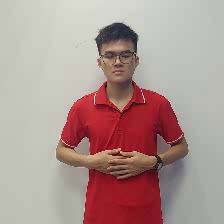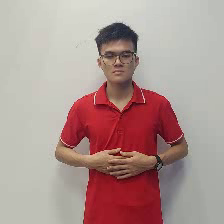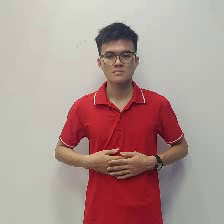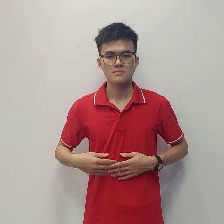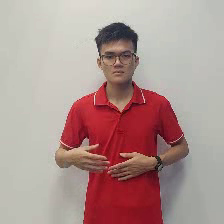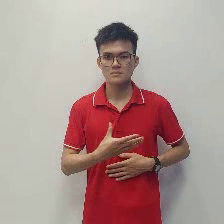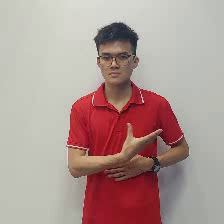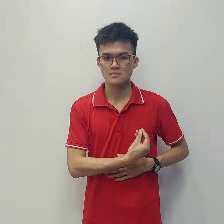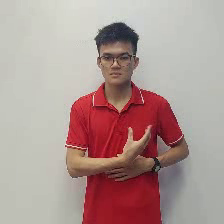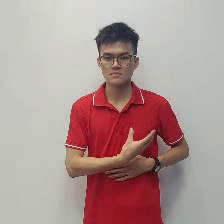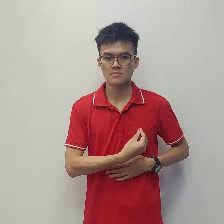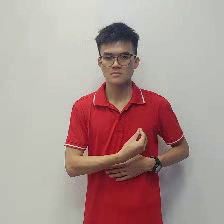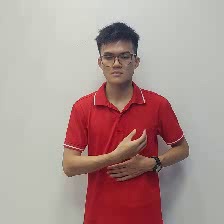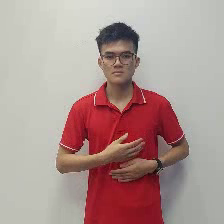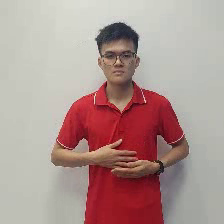Xúc động